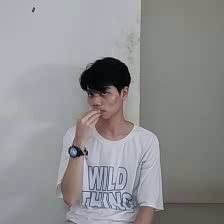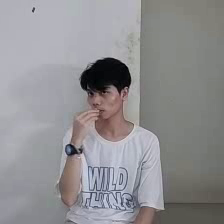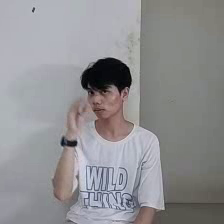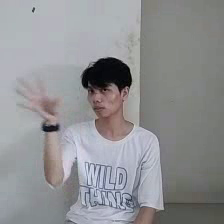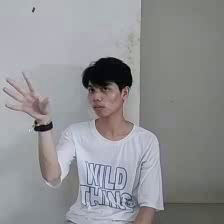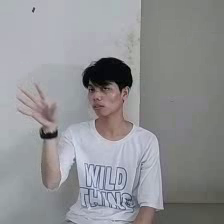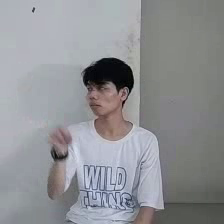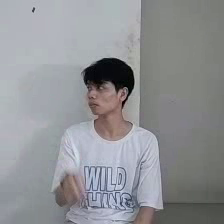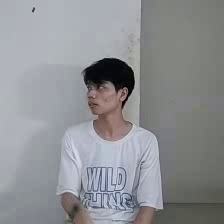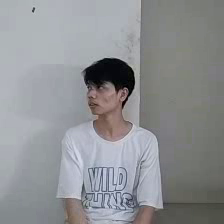Khai báo